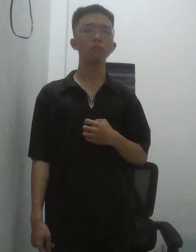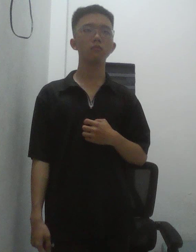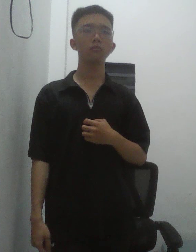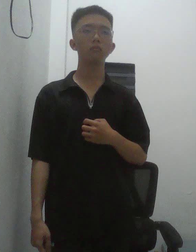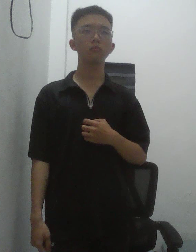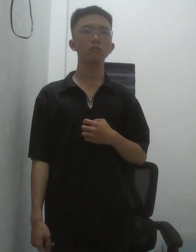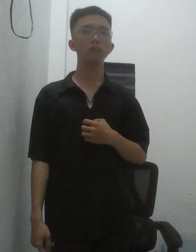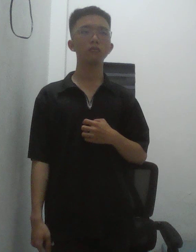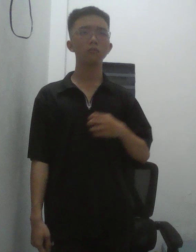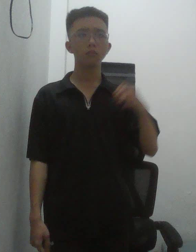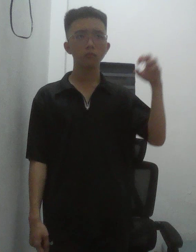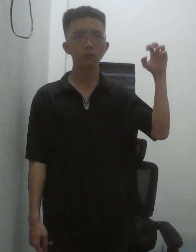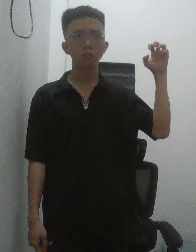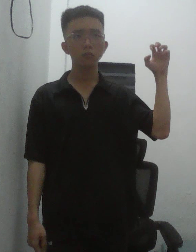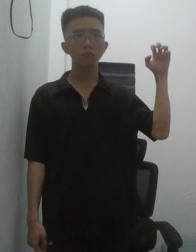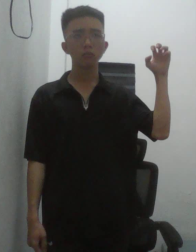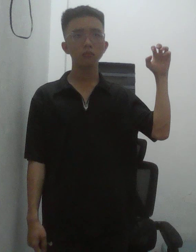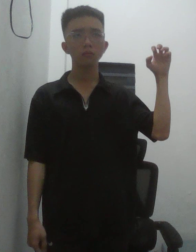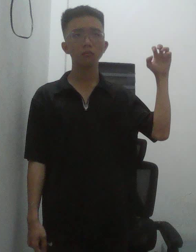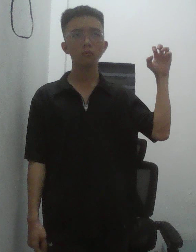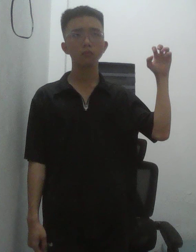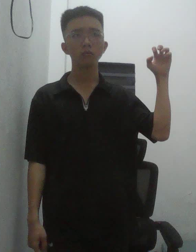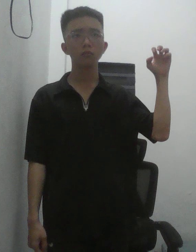tuc gian